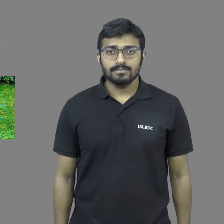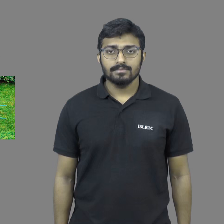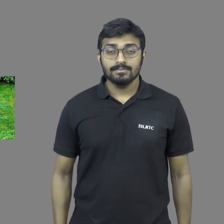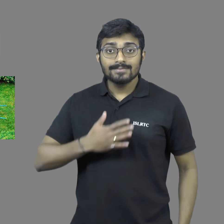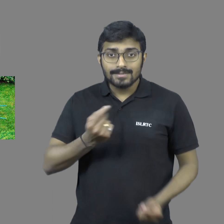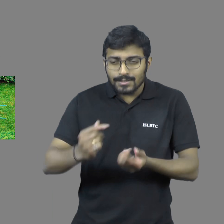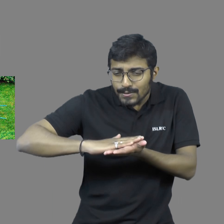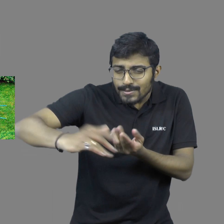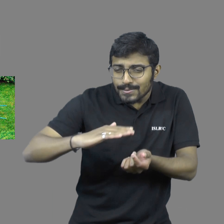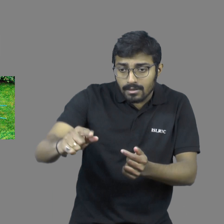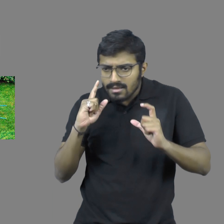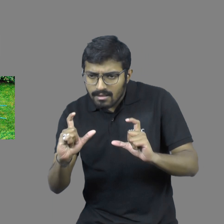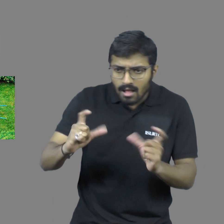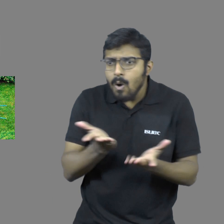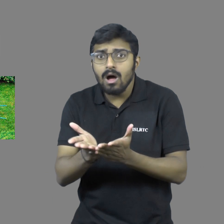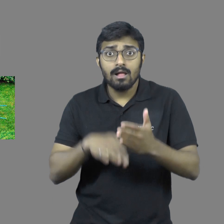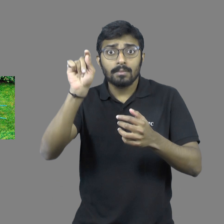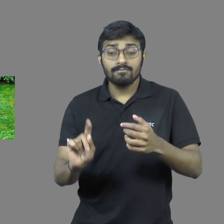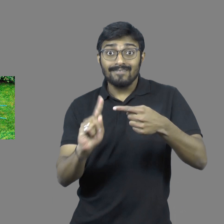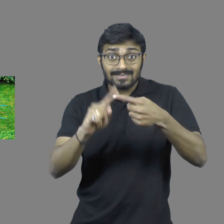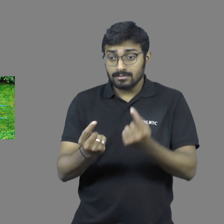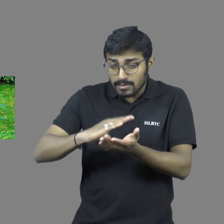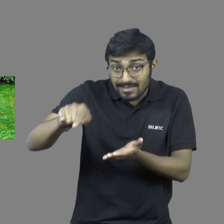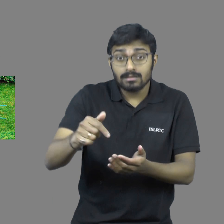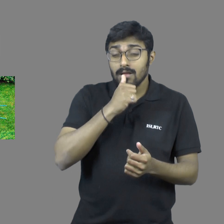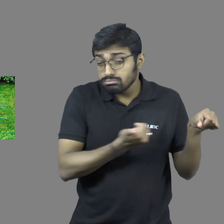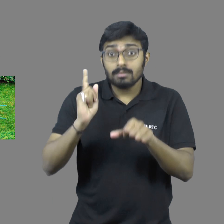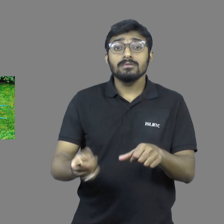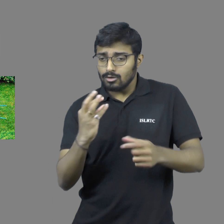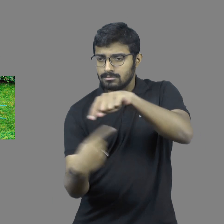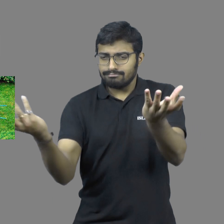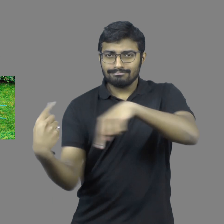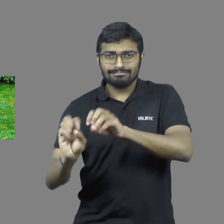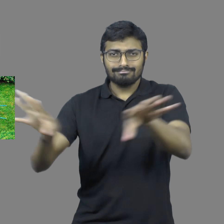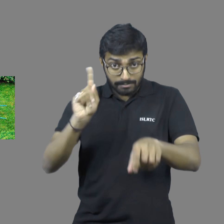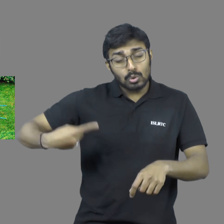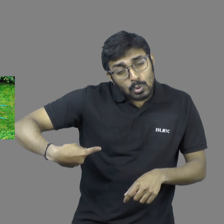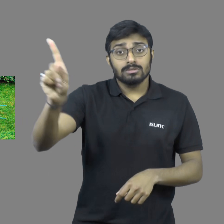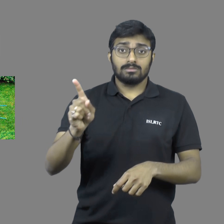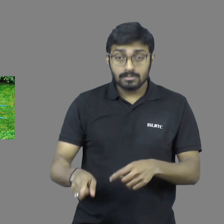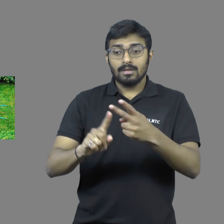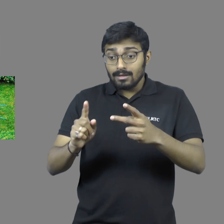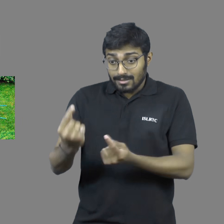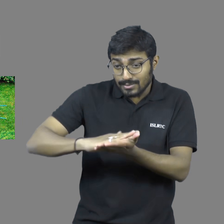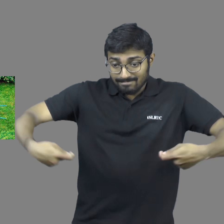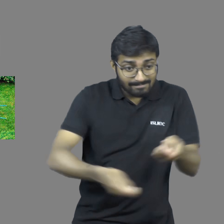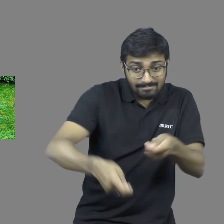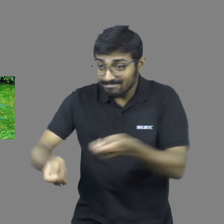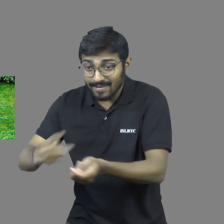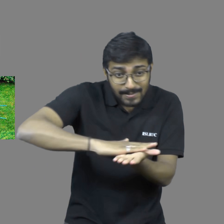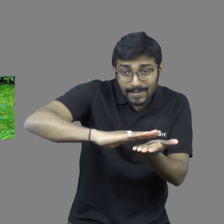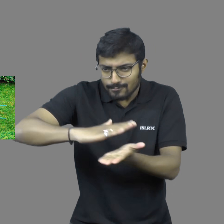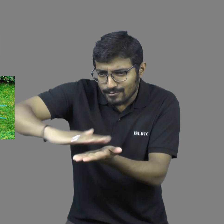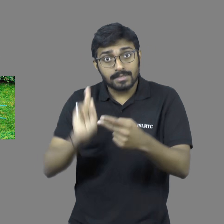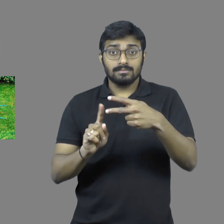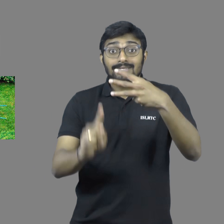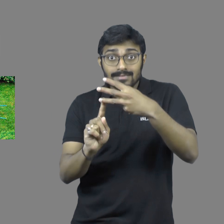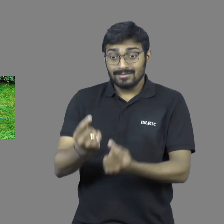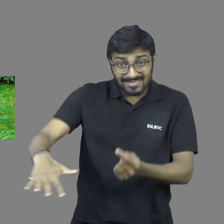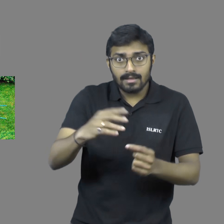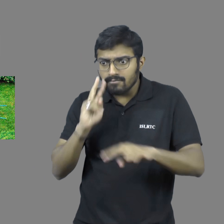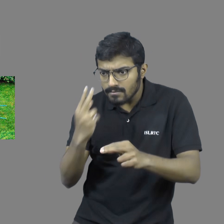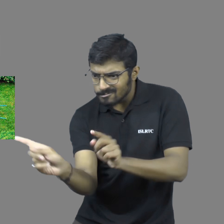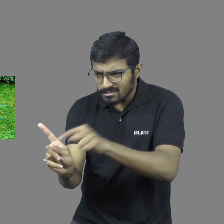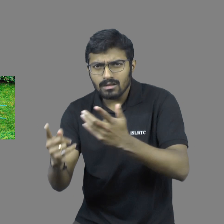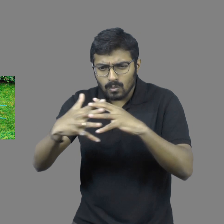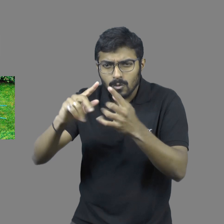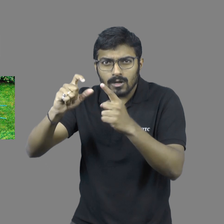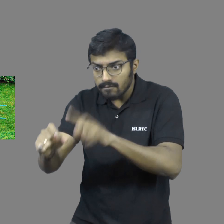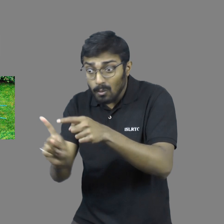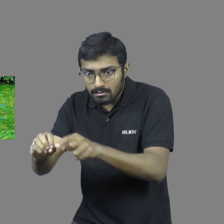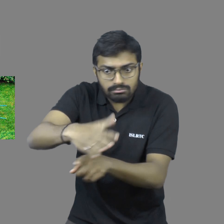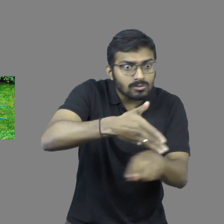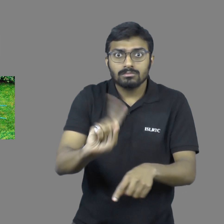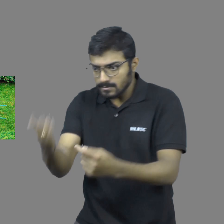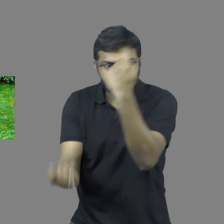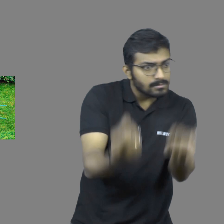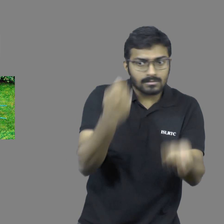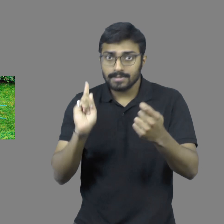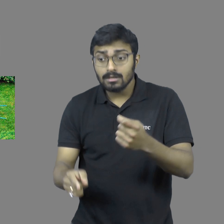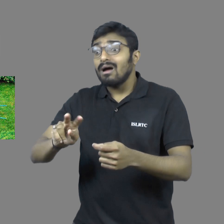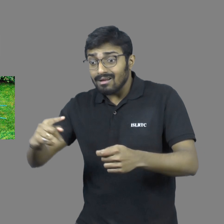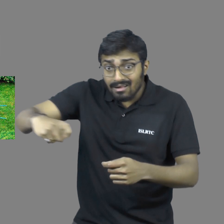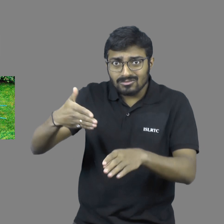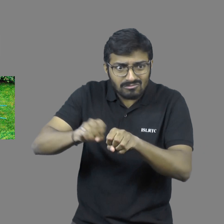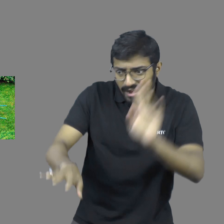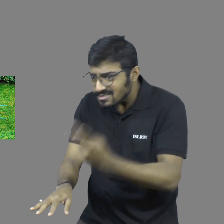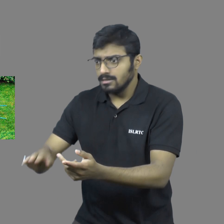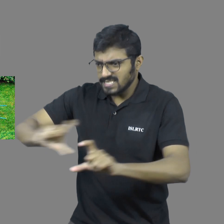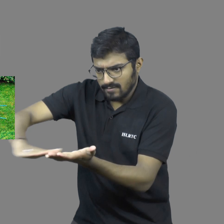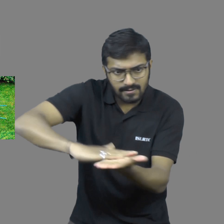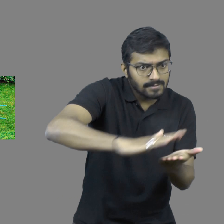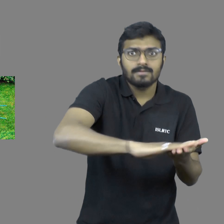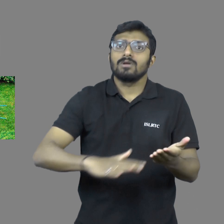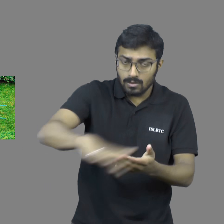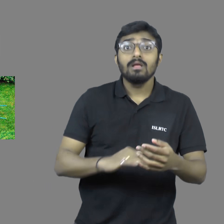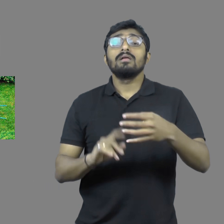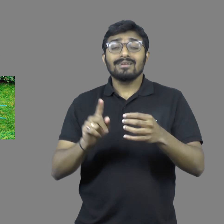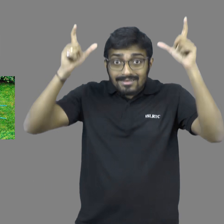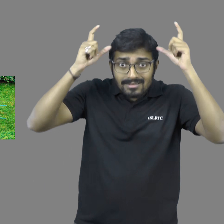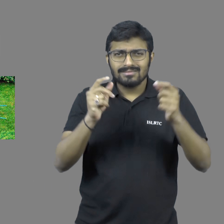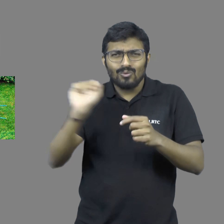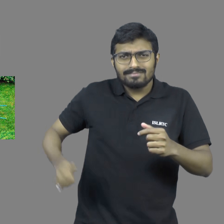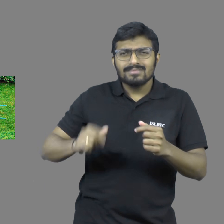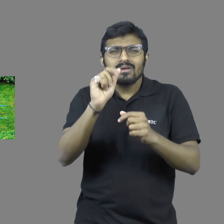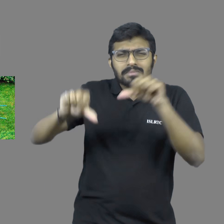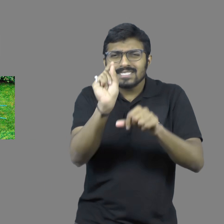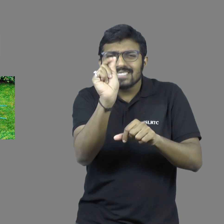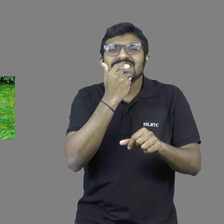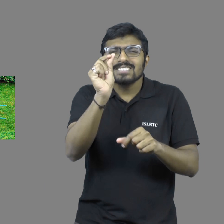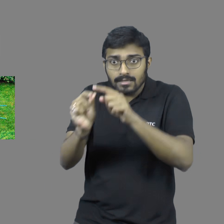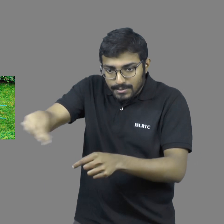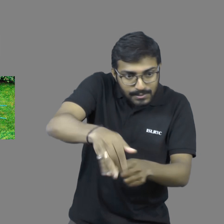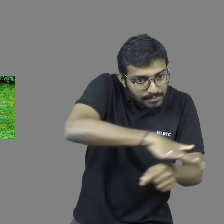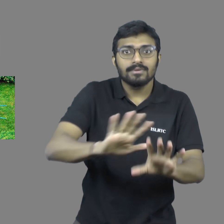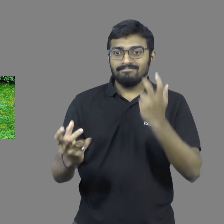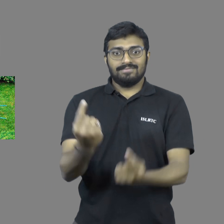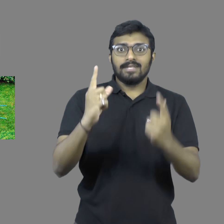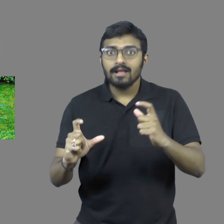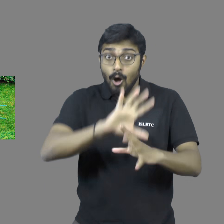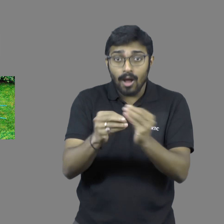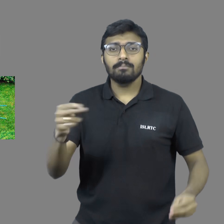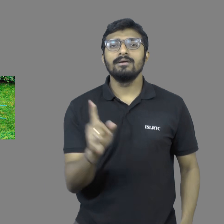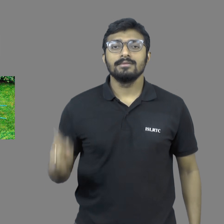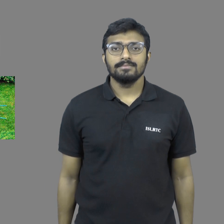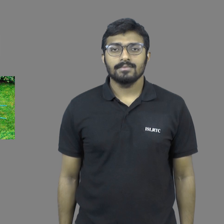Care of Lawn